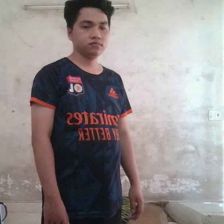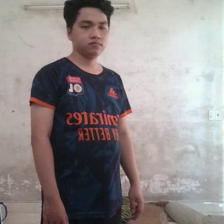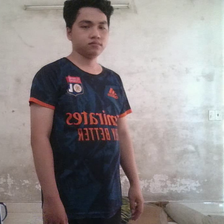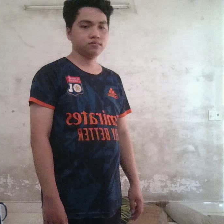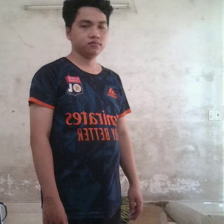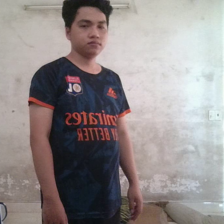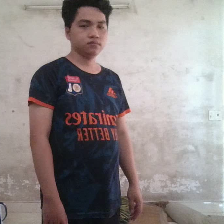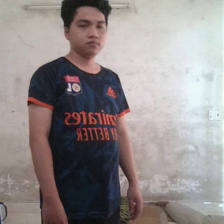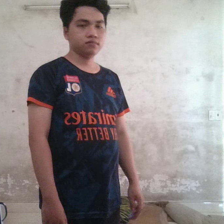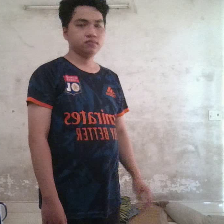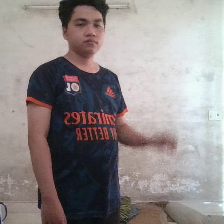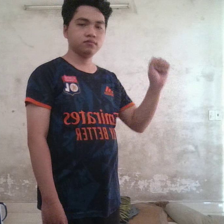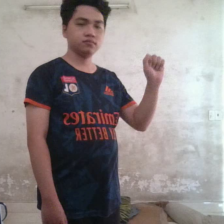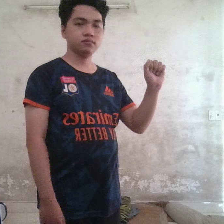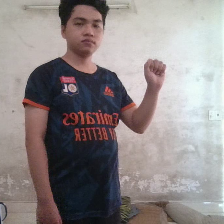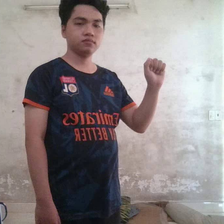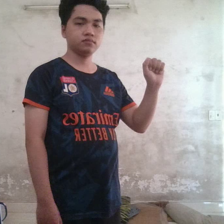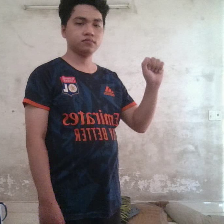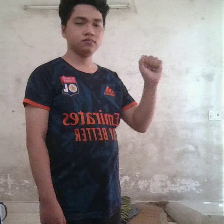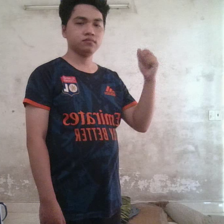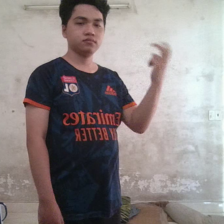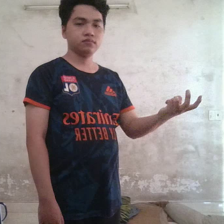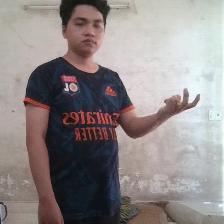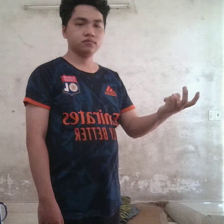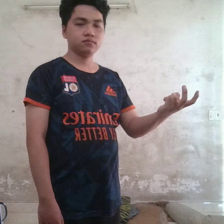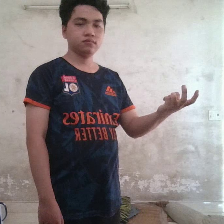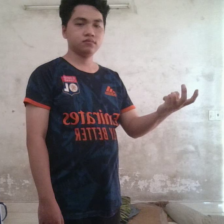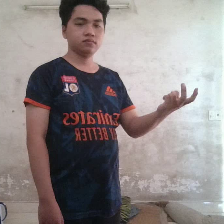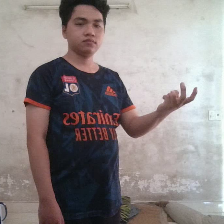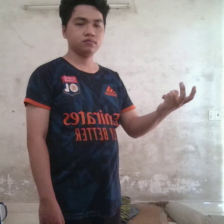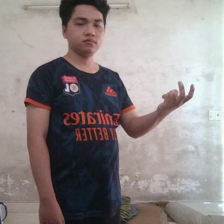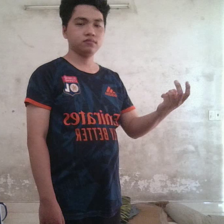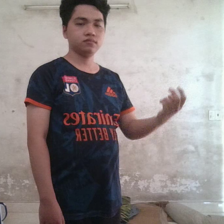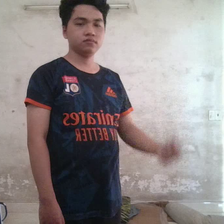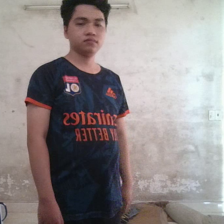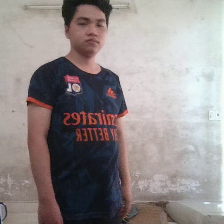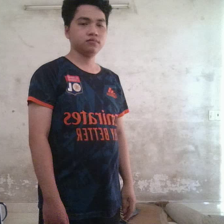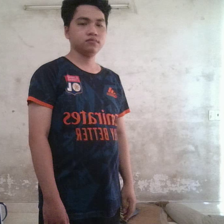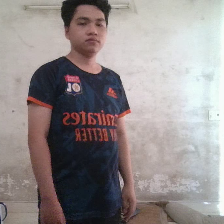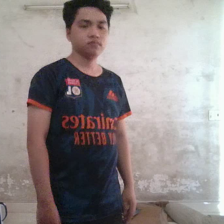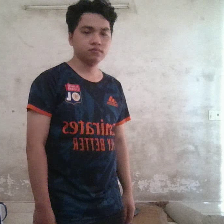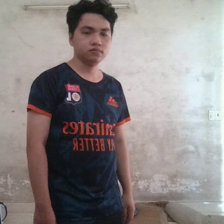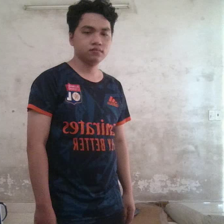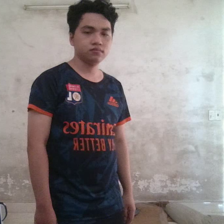ă